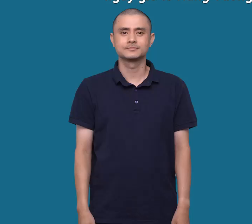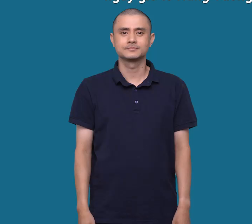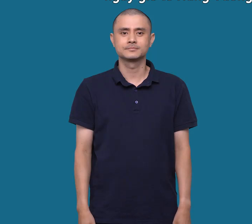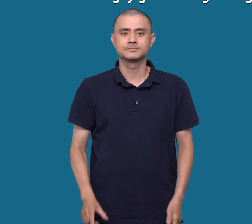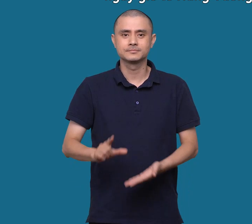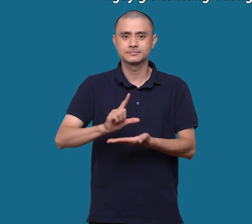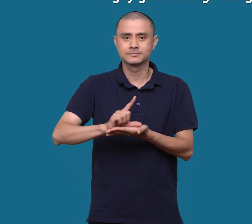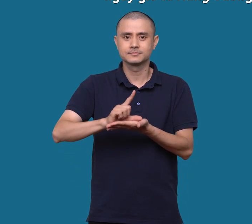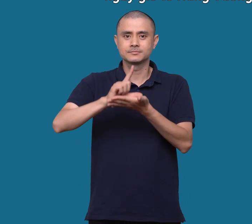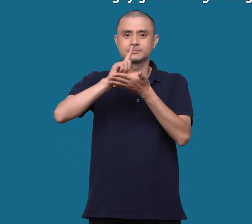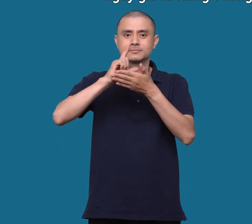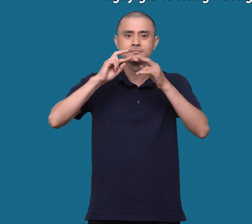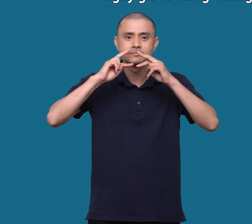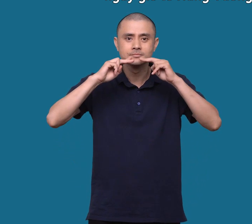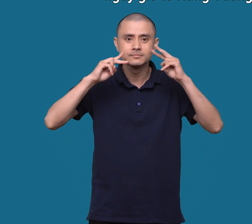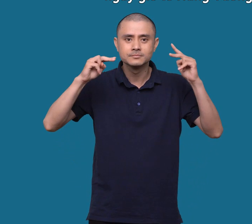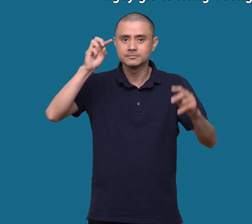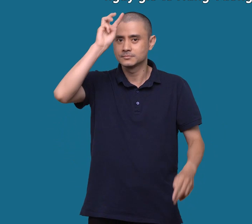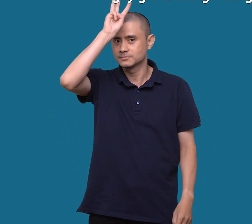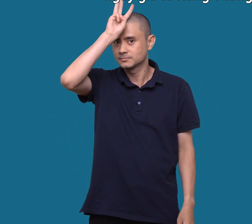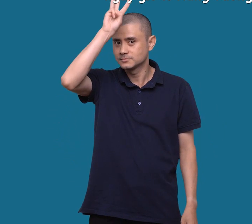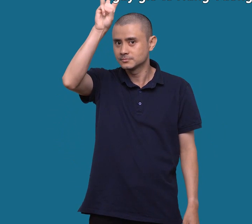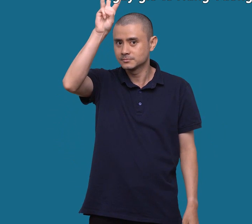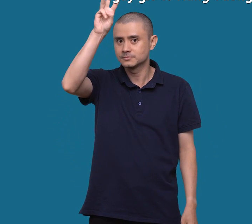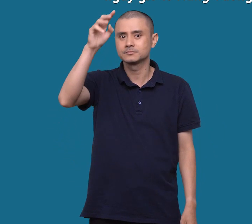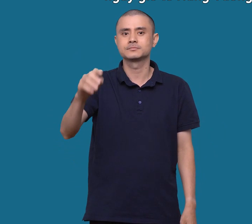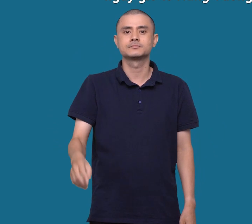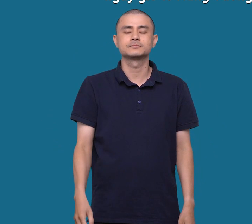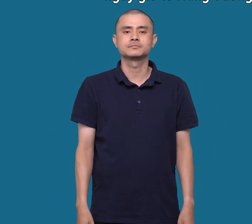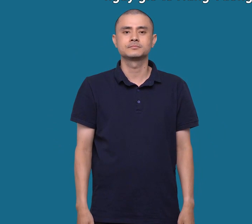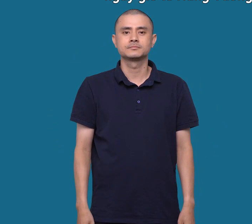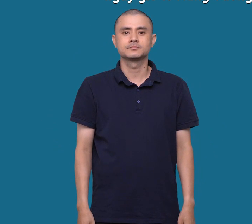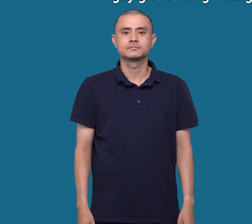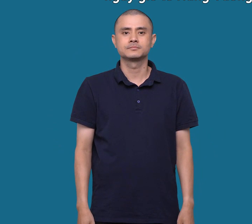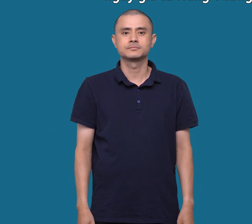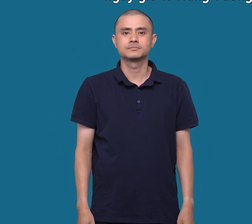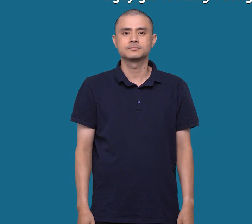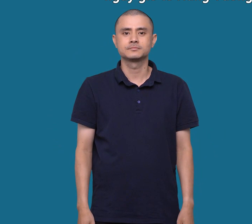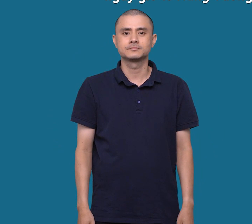ngày giỗ tổ Hùng Vương (âm lịch 10/3)